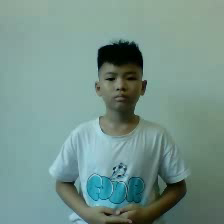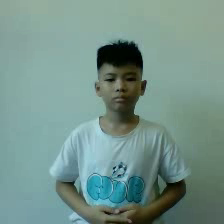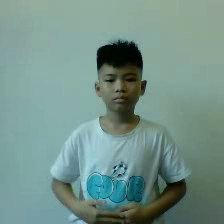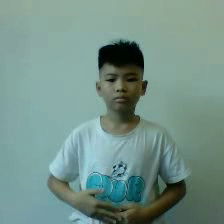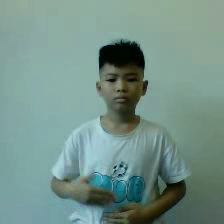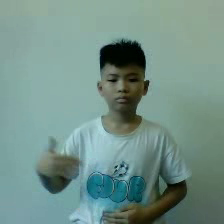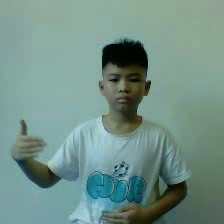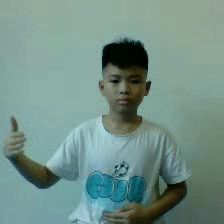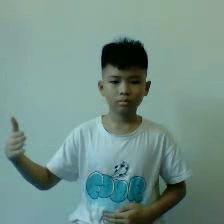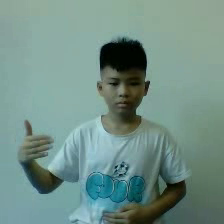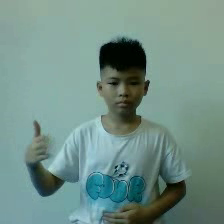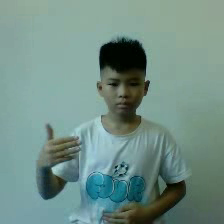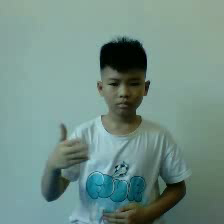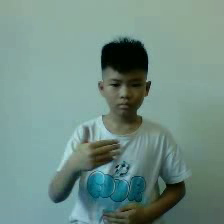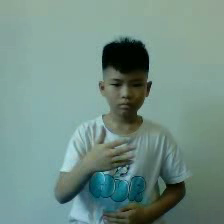Cá